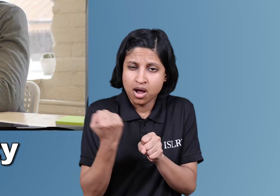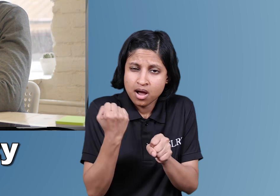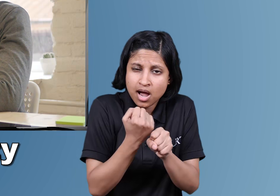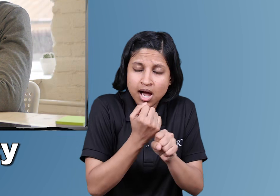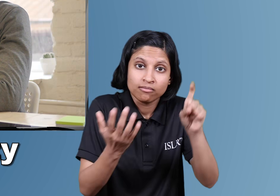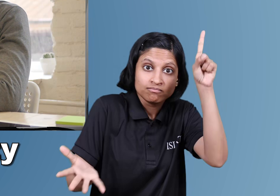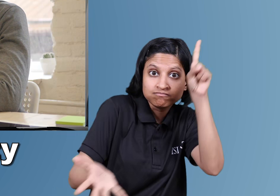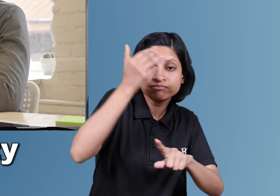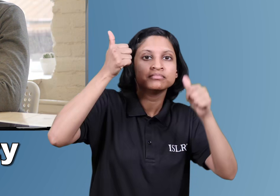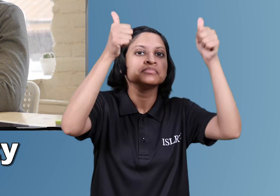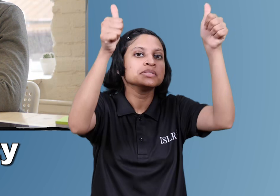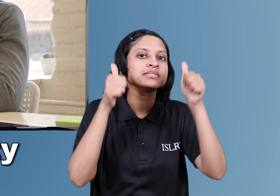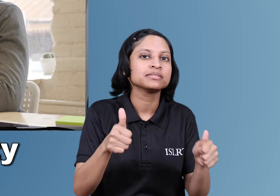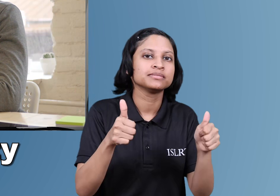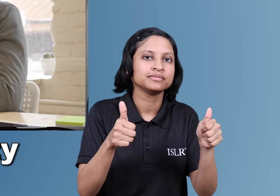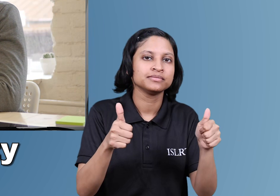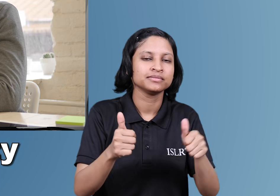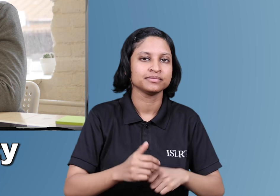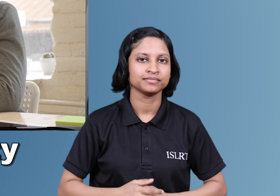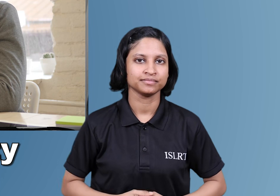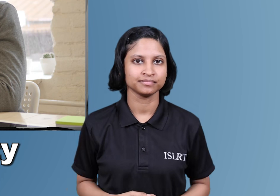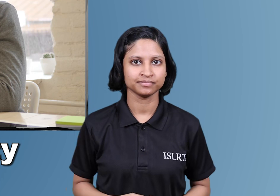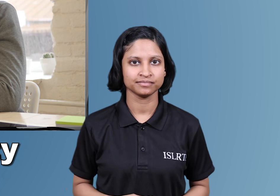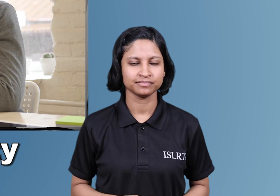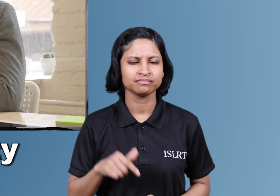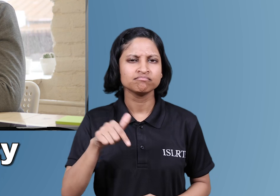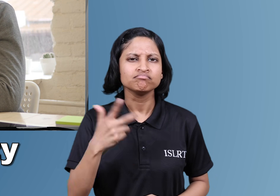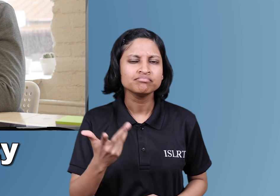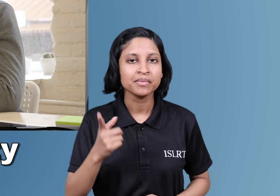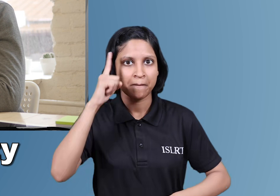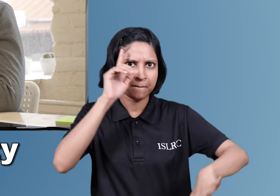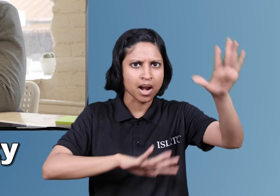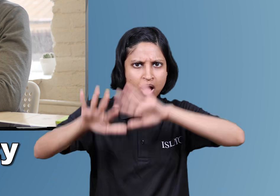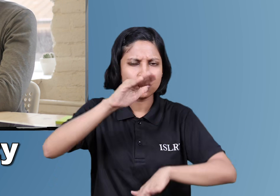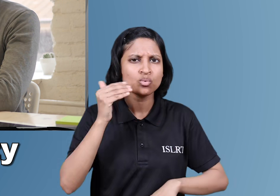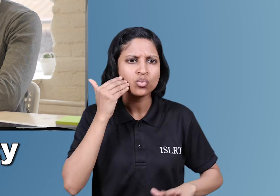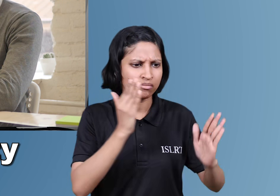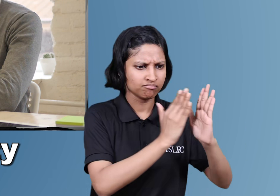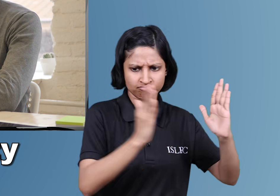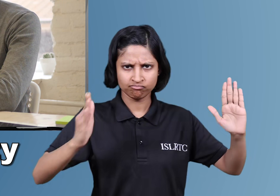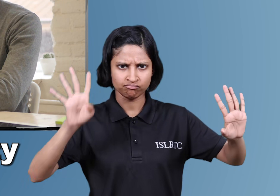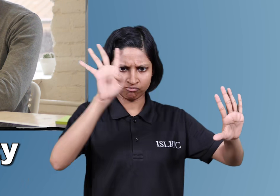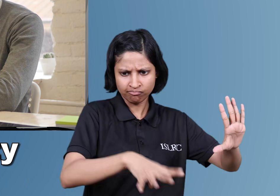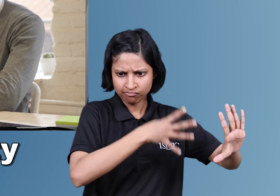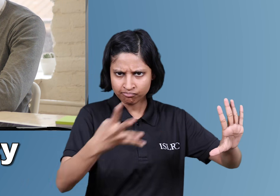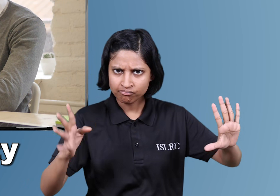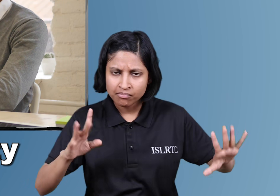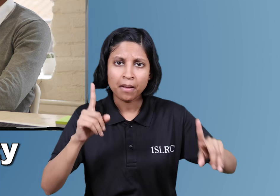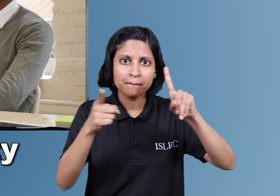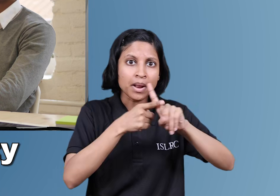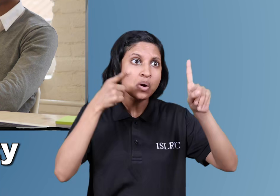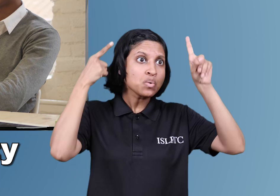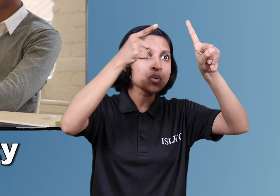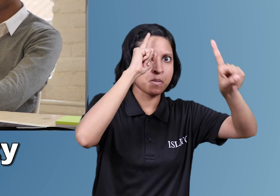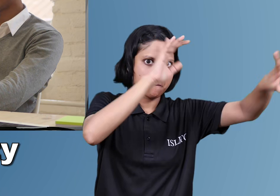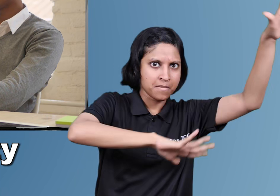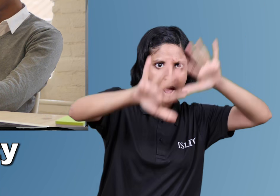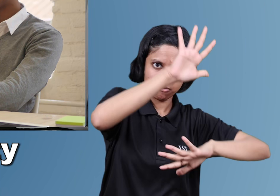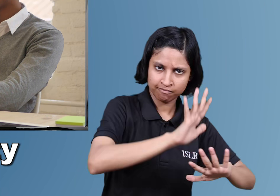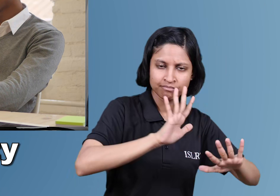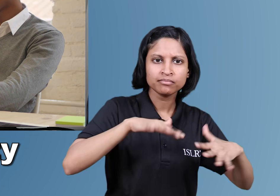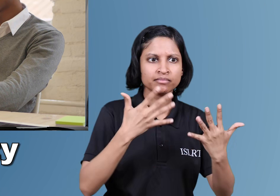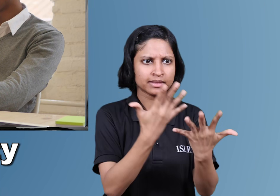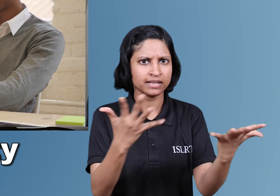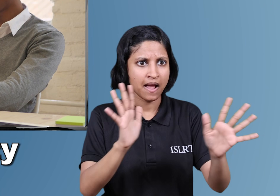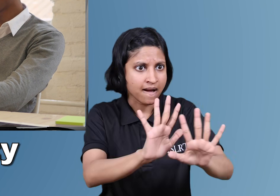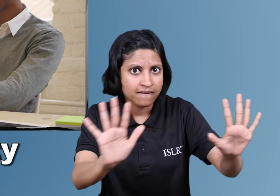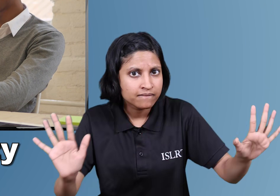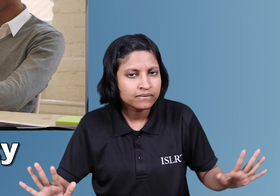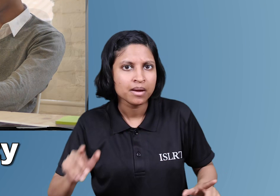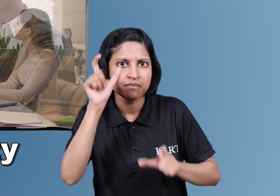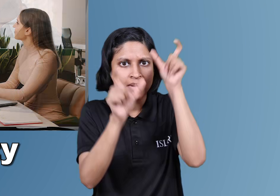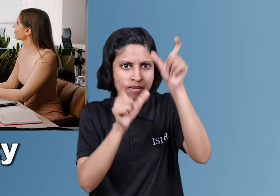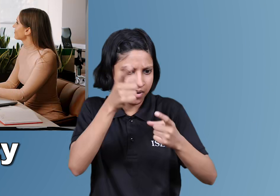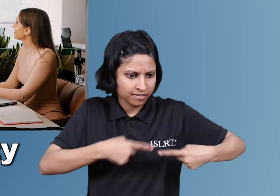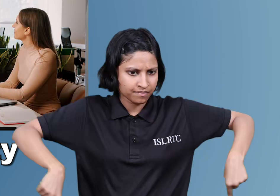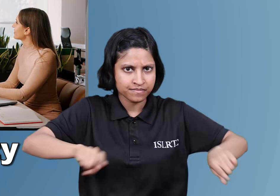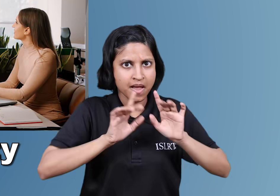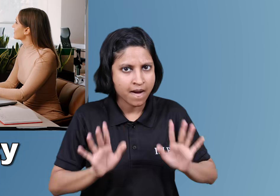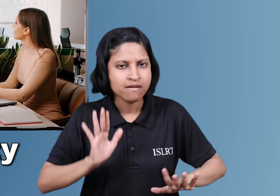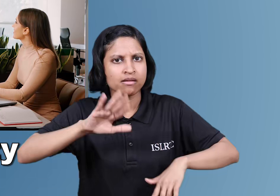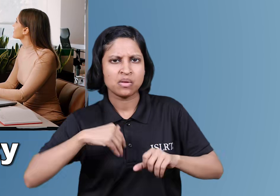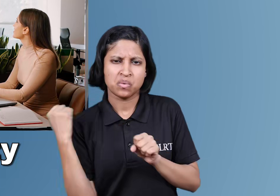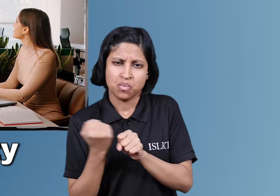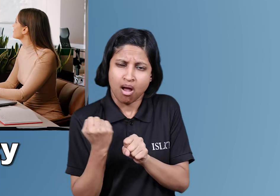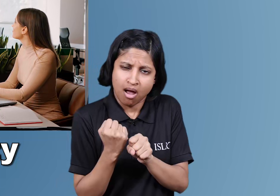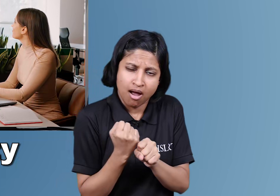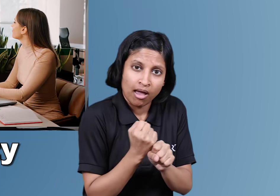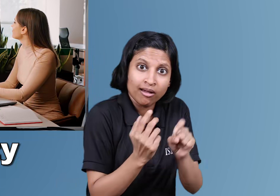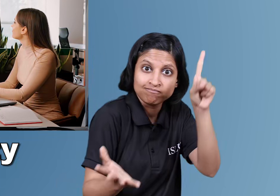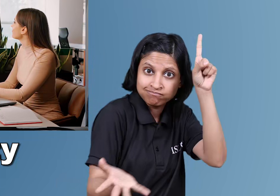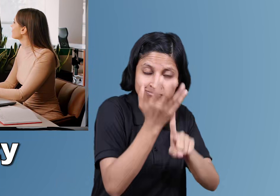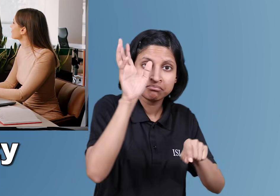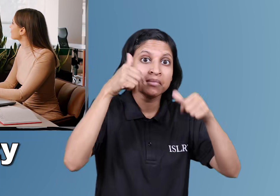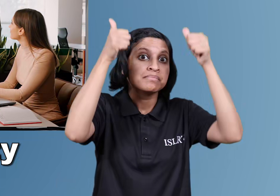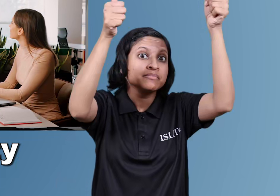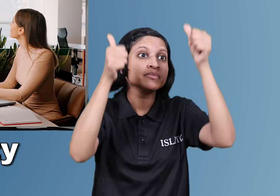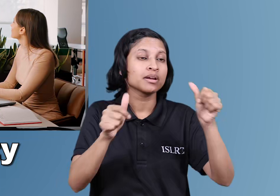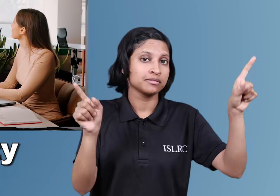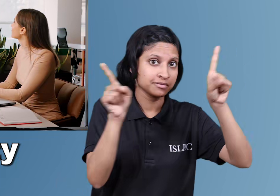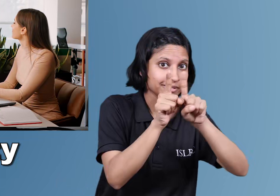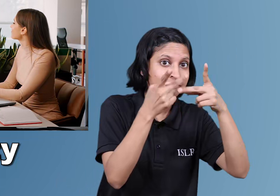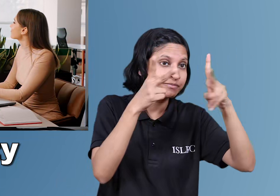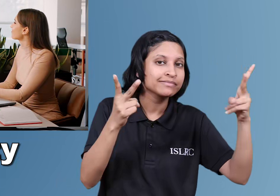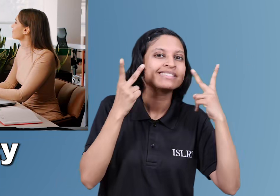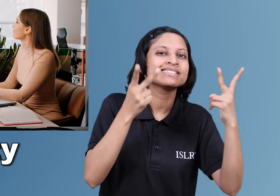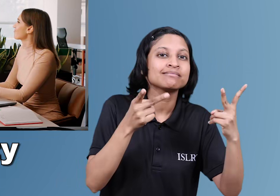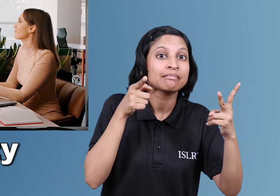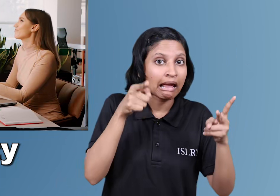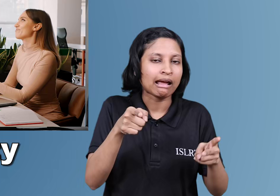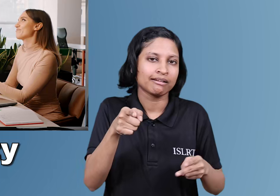Productivity Productivity is about how much work you can get done in a certain amount of time. It measures efficiency, meaning how effectively you use your time and resources to achieve goals.